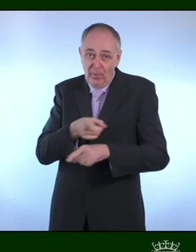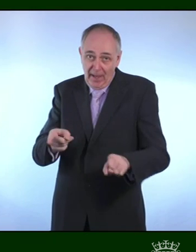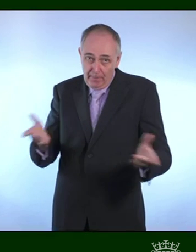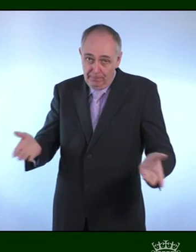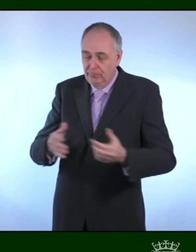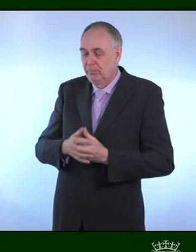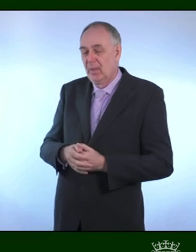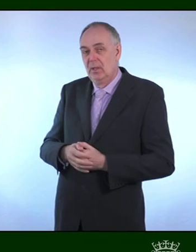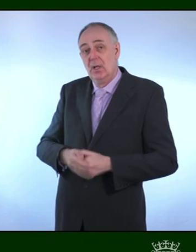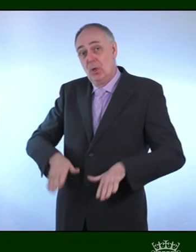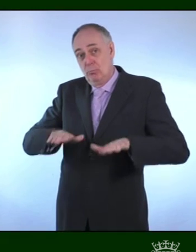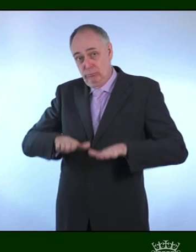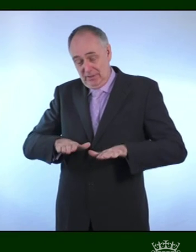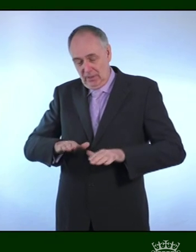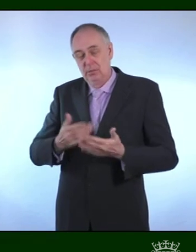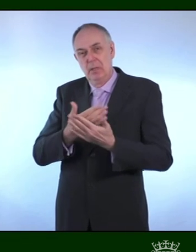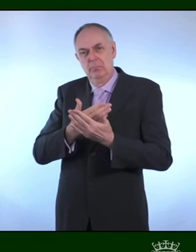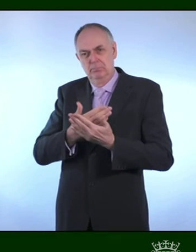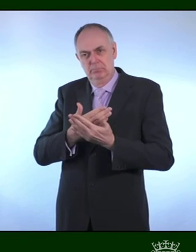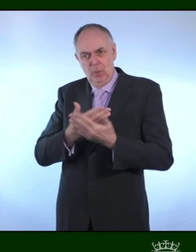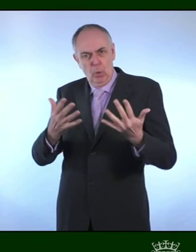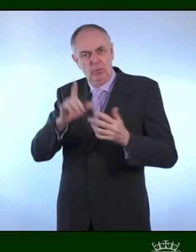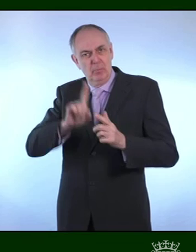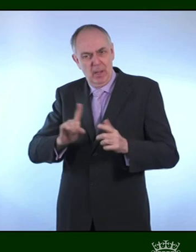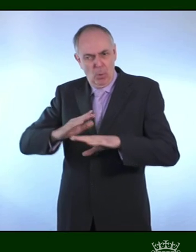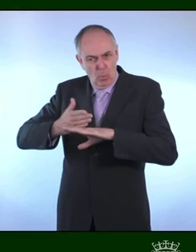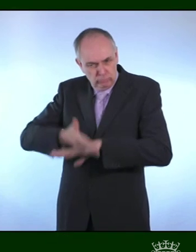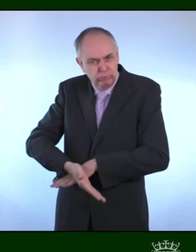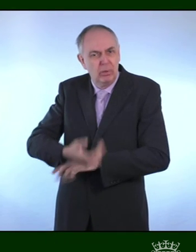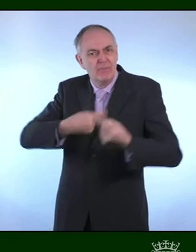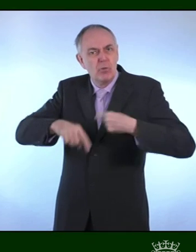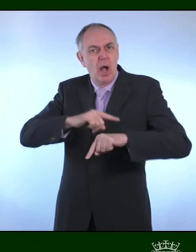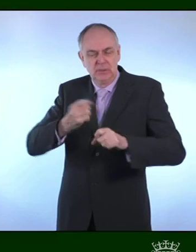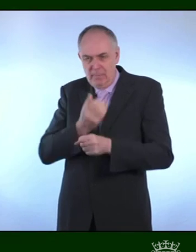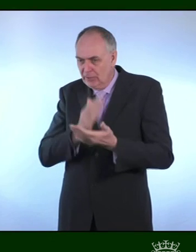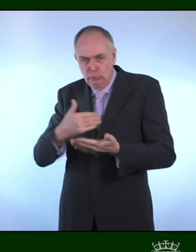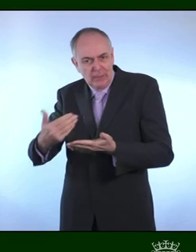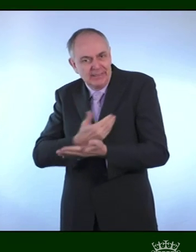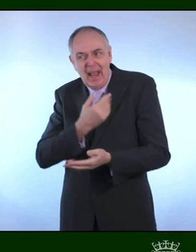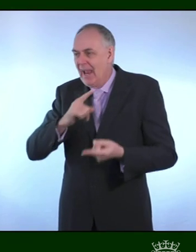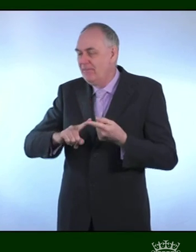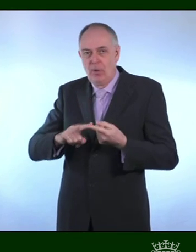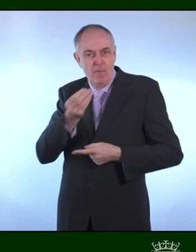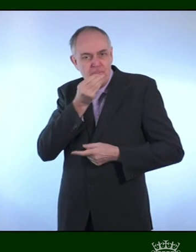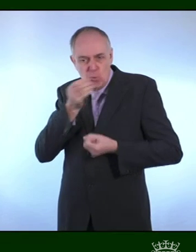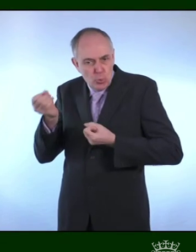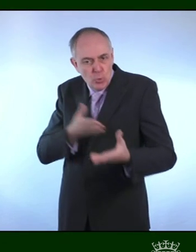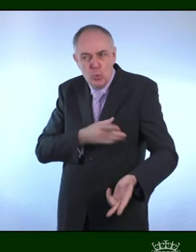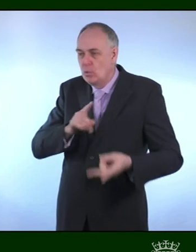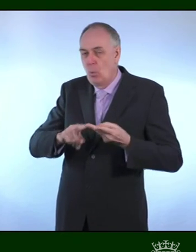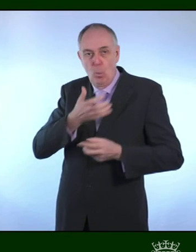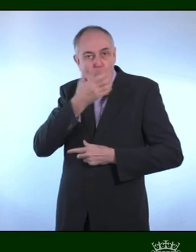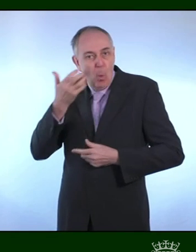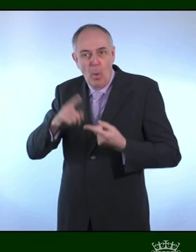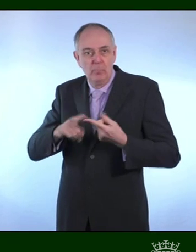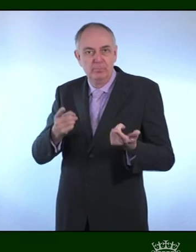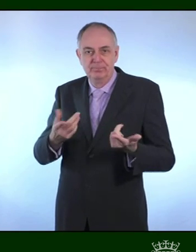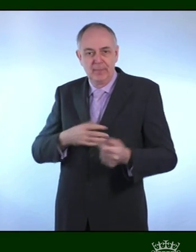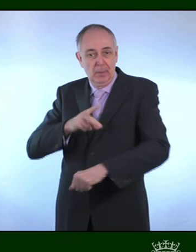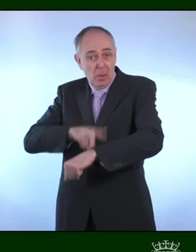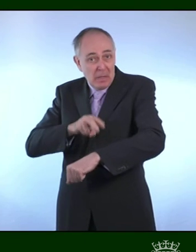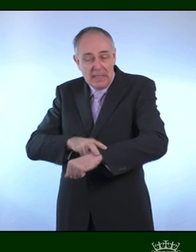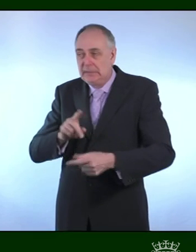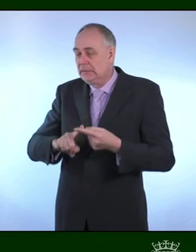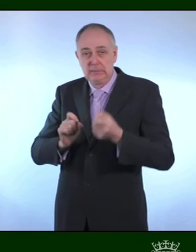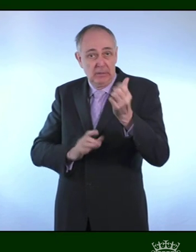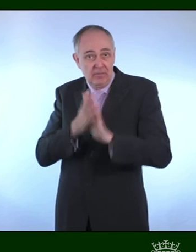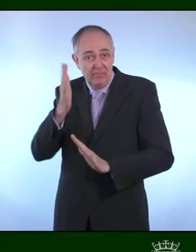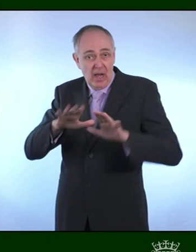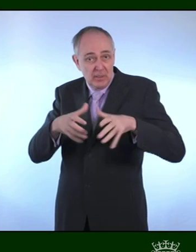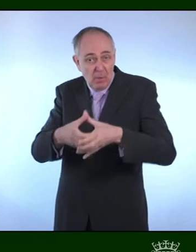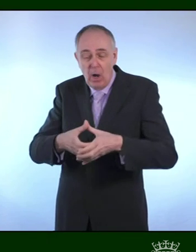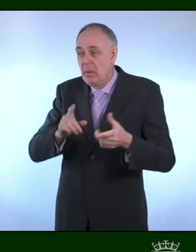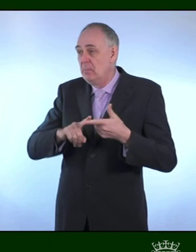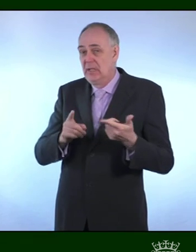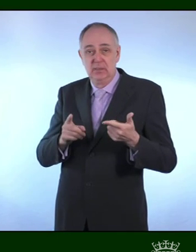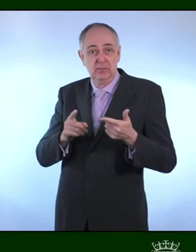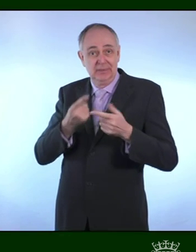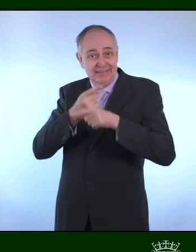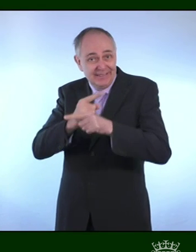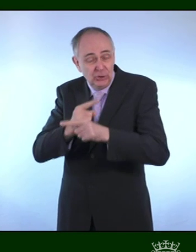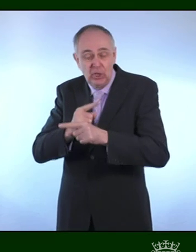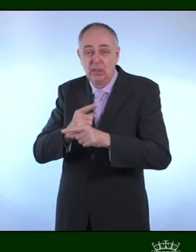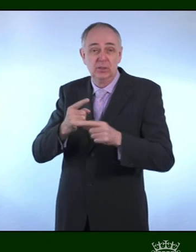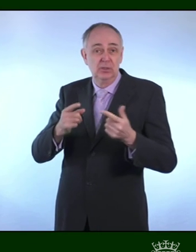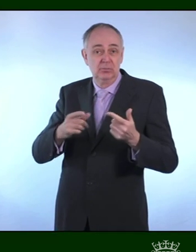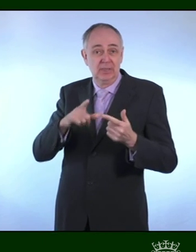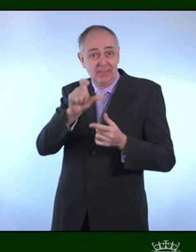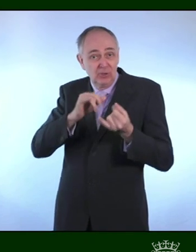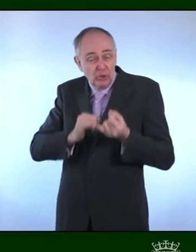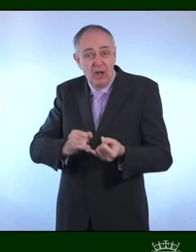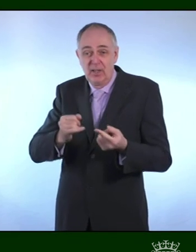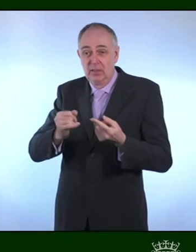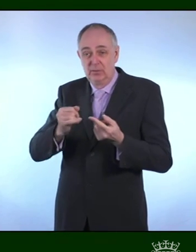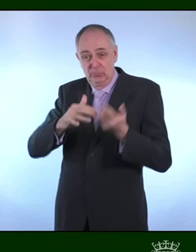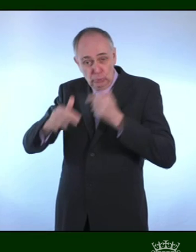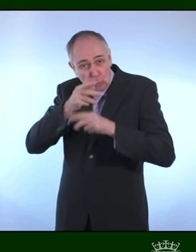Across our country people are working day and night to keep us safe, fed and warm: our wonderful NHS staff; police; firefighters; prison and probation workers; teachers; civil servants; local government staff; and social care workers.